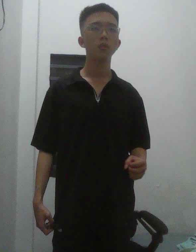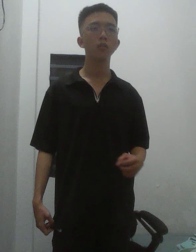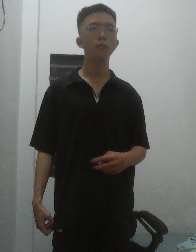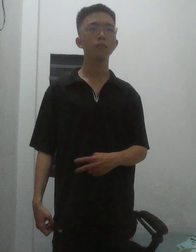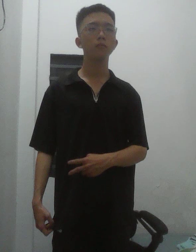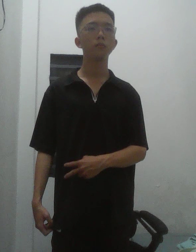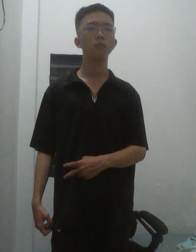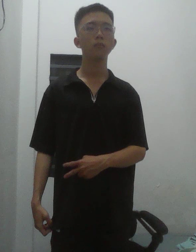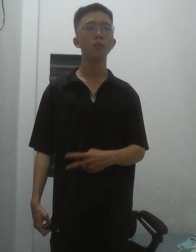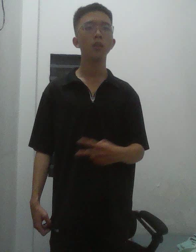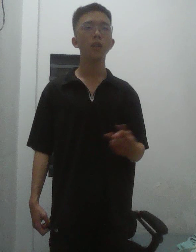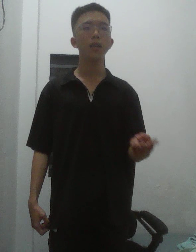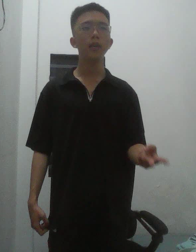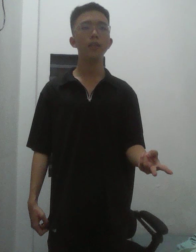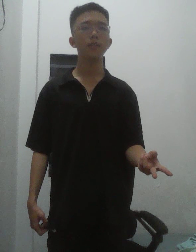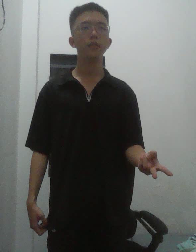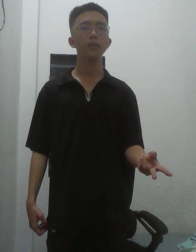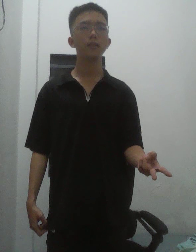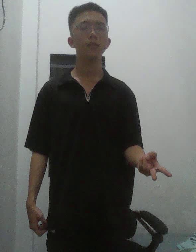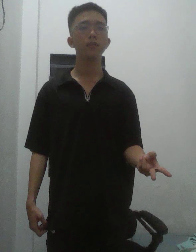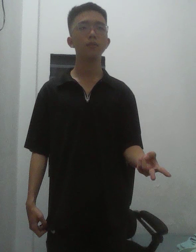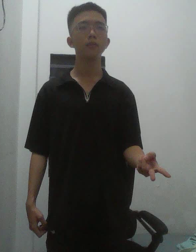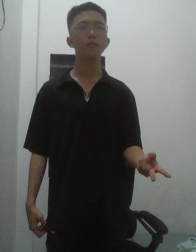it